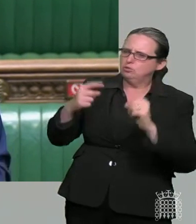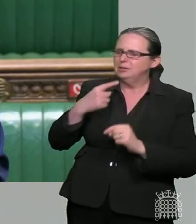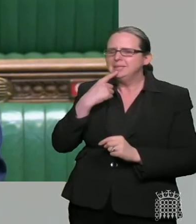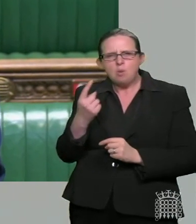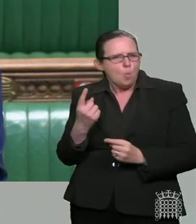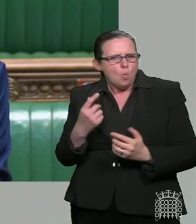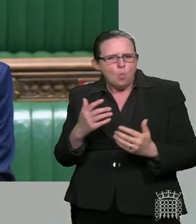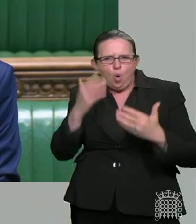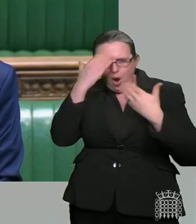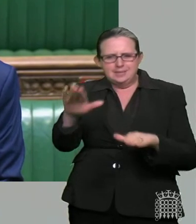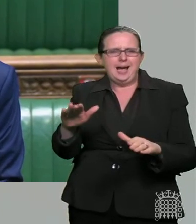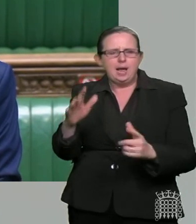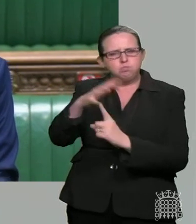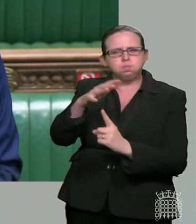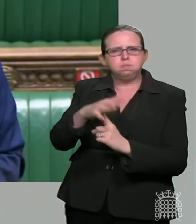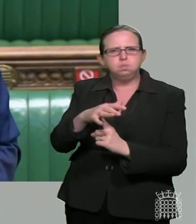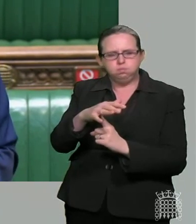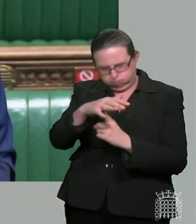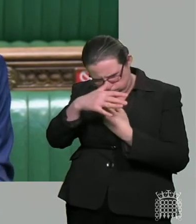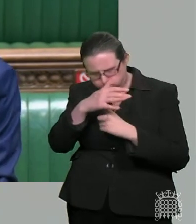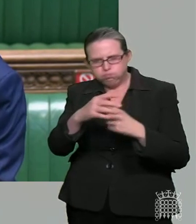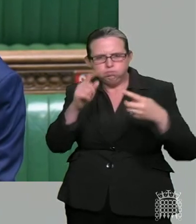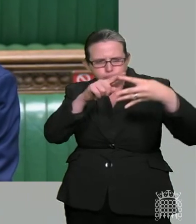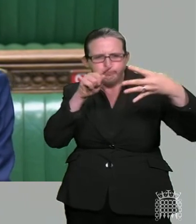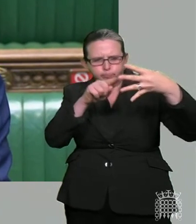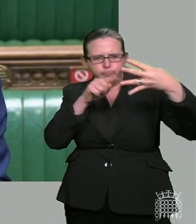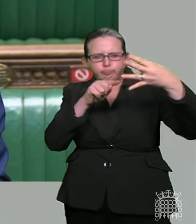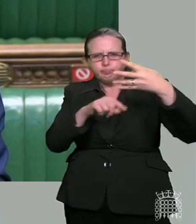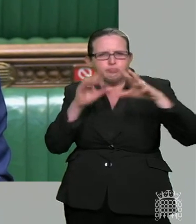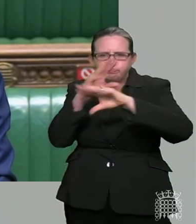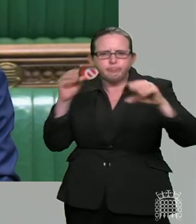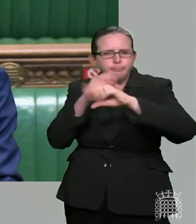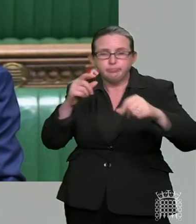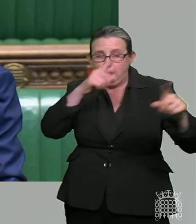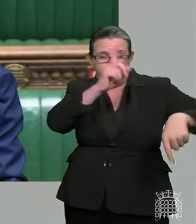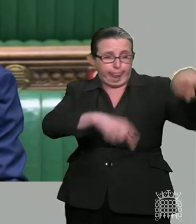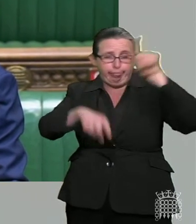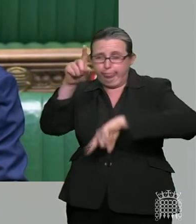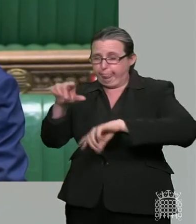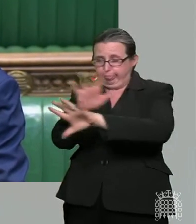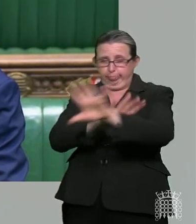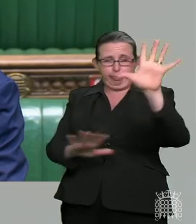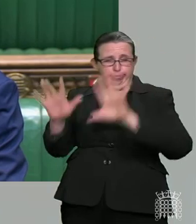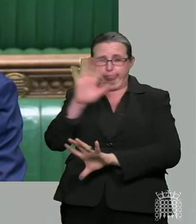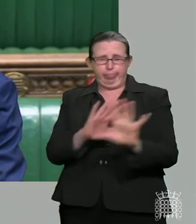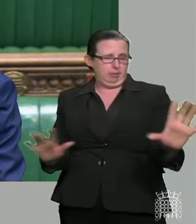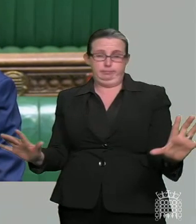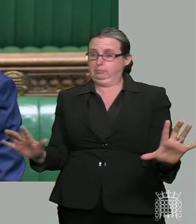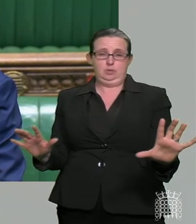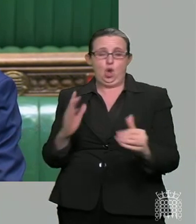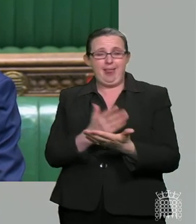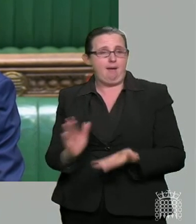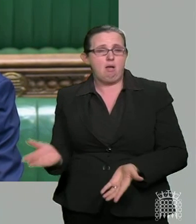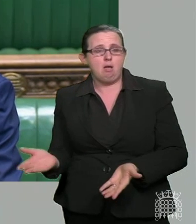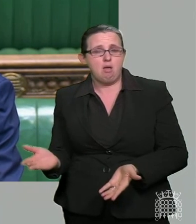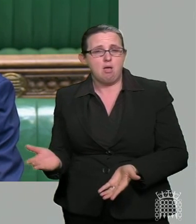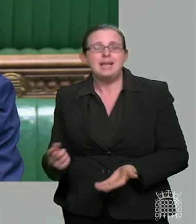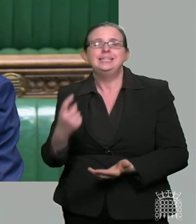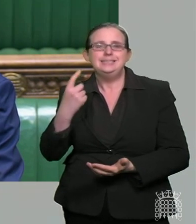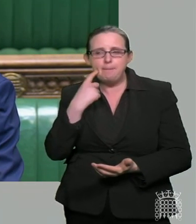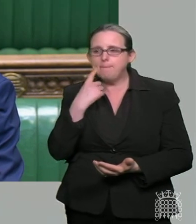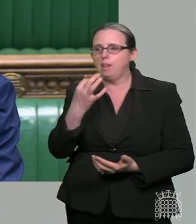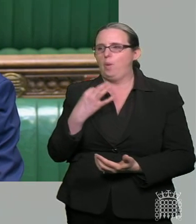The Government have lost control of the messaging. Can the Prime Minister answer a really simple question that goes to the heart of this?